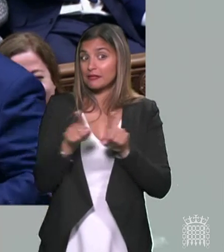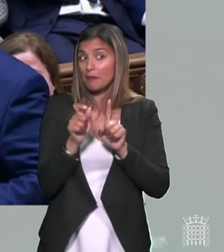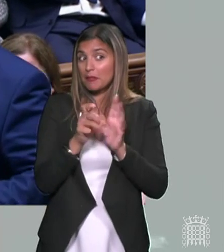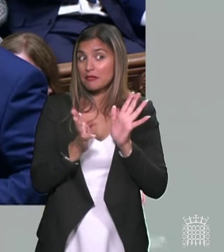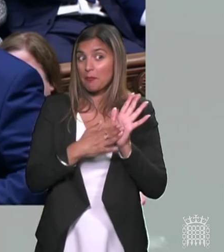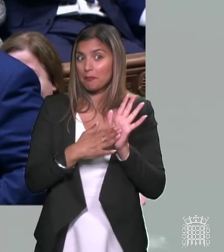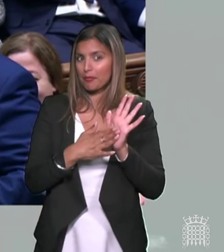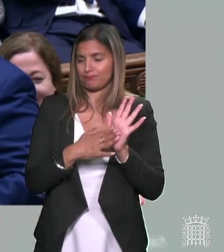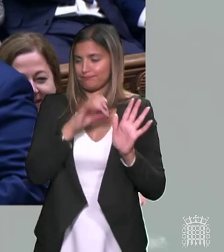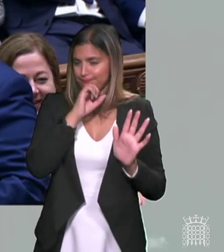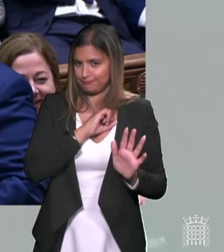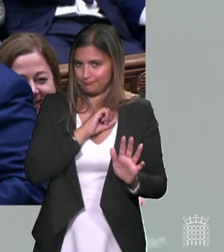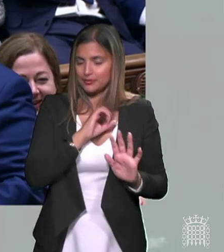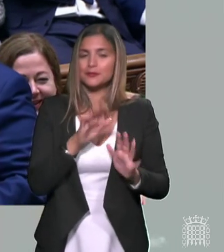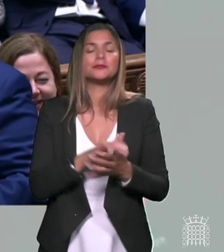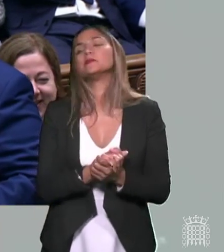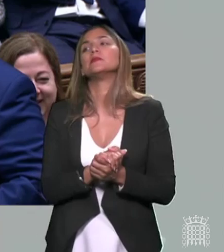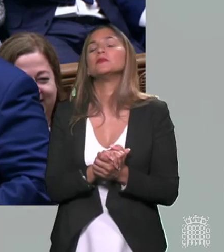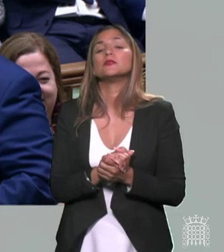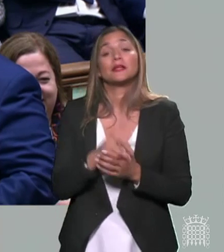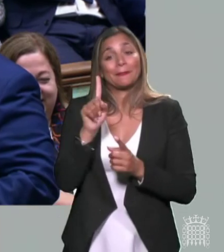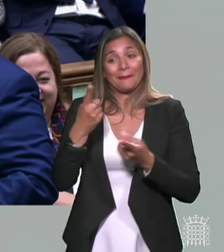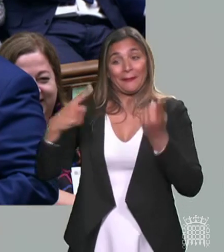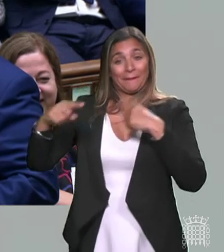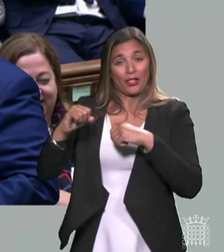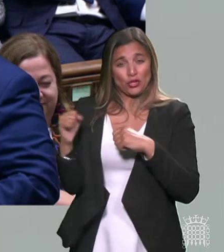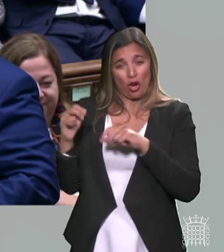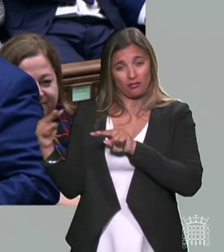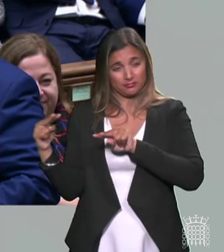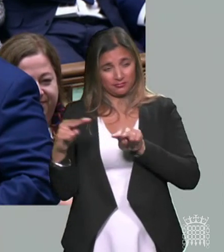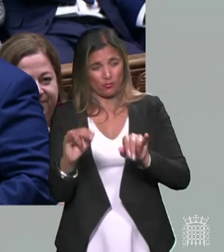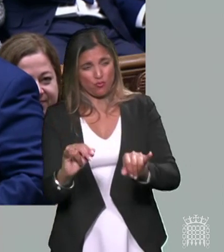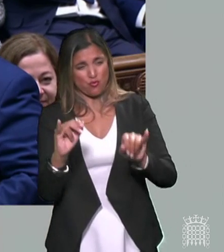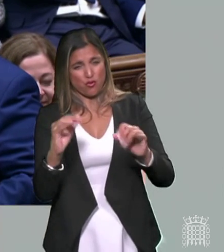For people in Scotland, Westminster has never looked so out of touch.